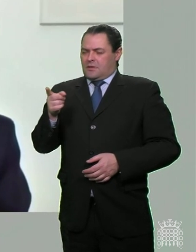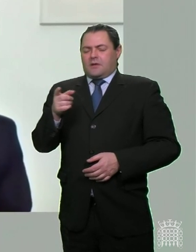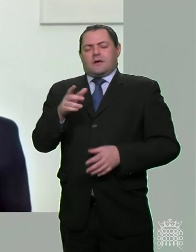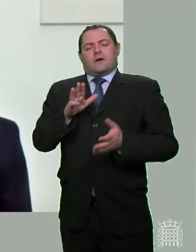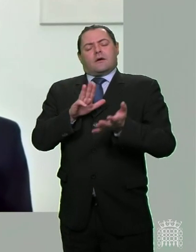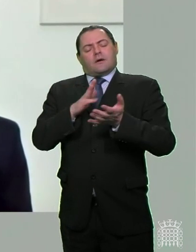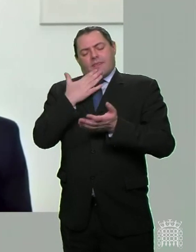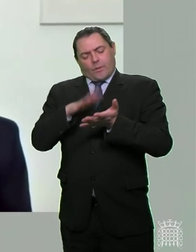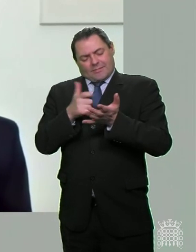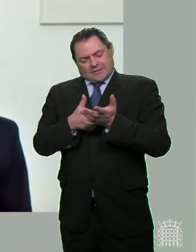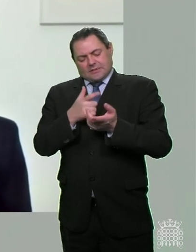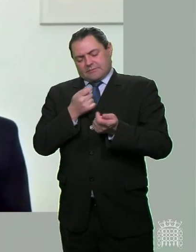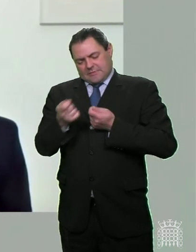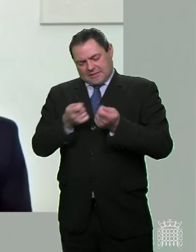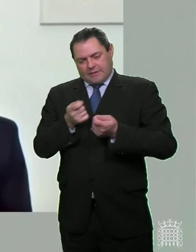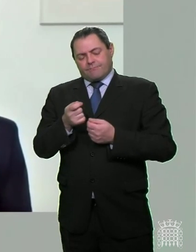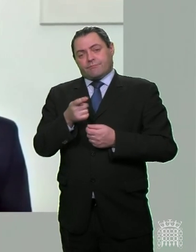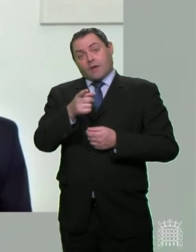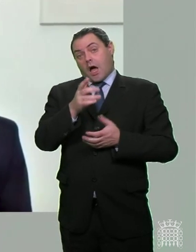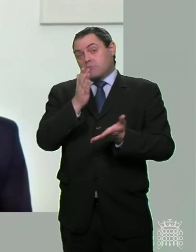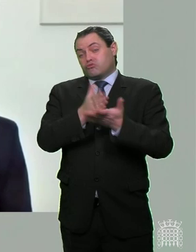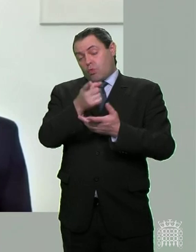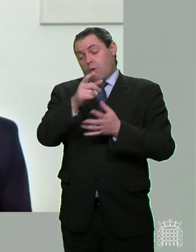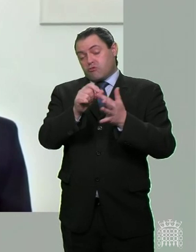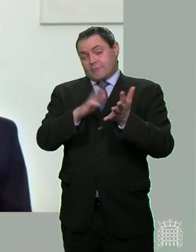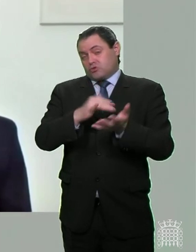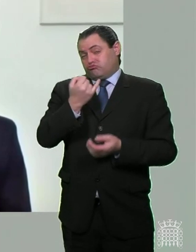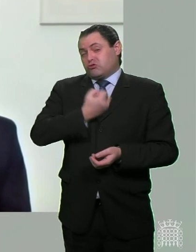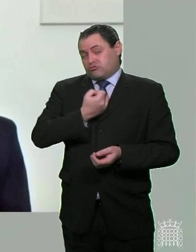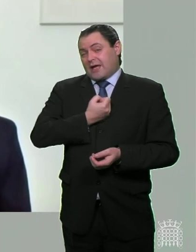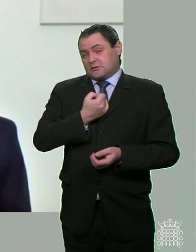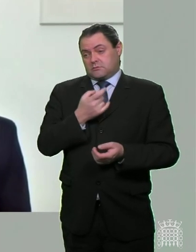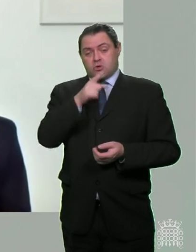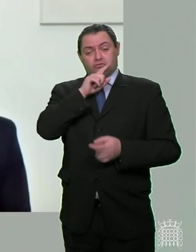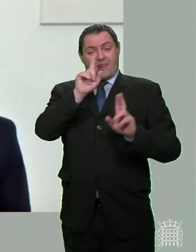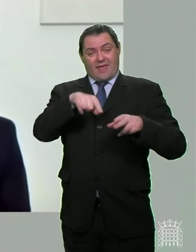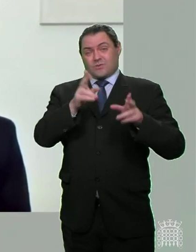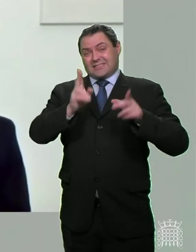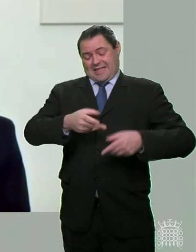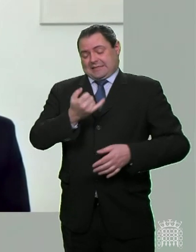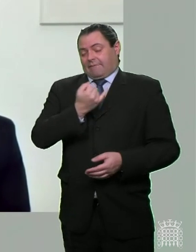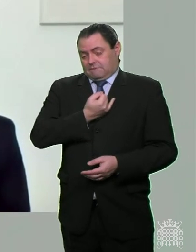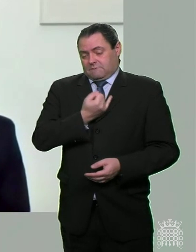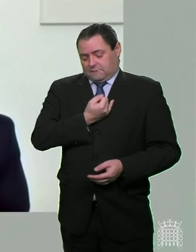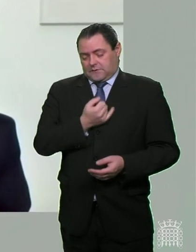I am sure that the Prime Minister regrets the fact that 100,000 people have lost their lives.